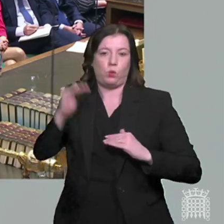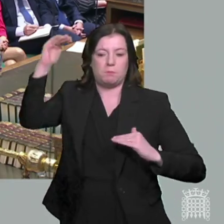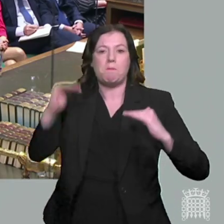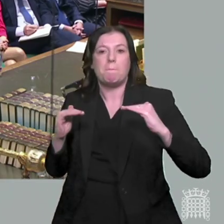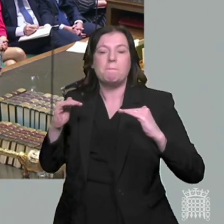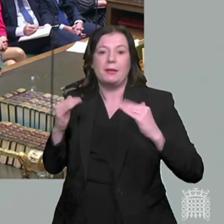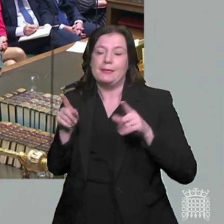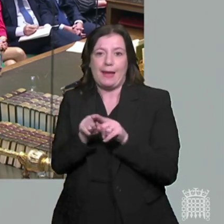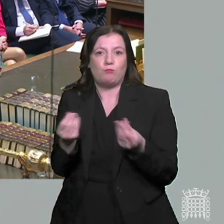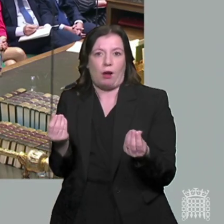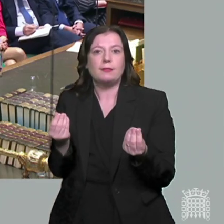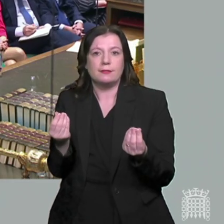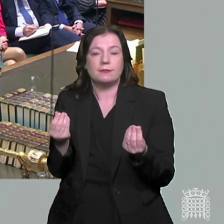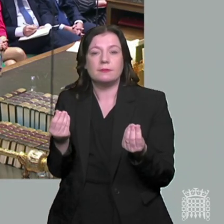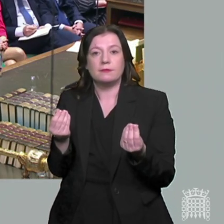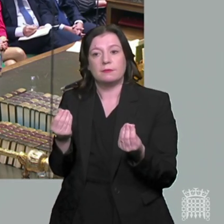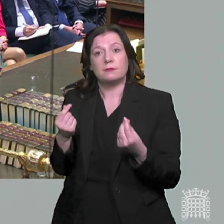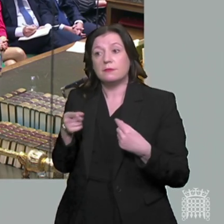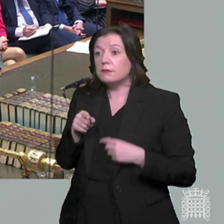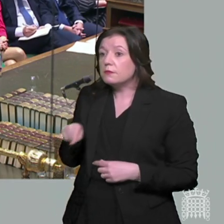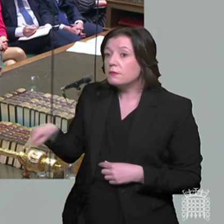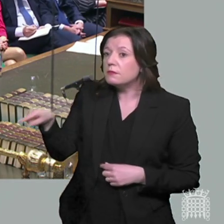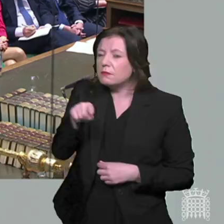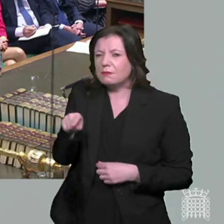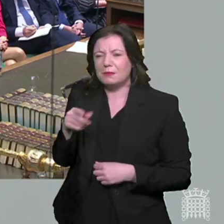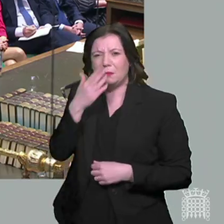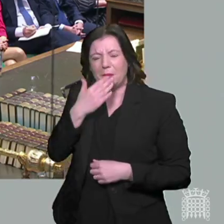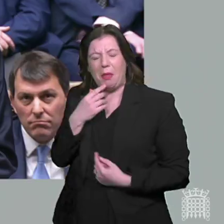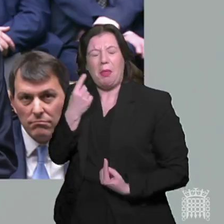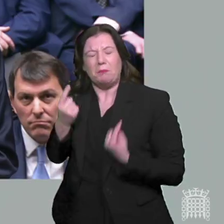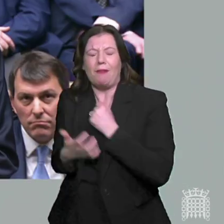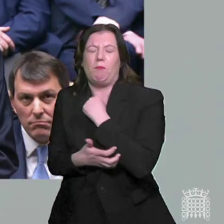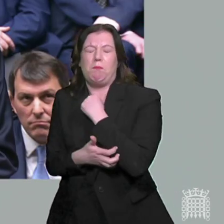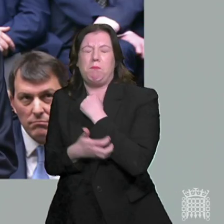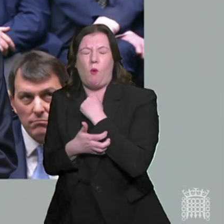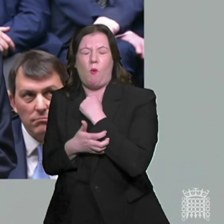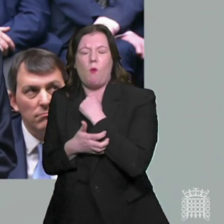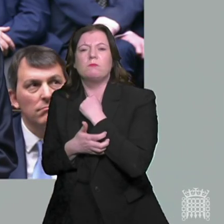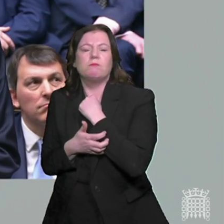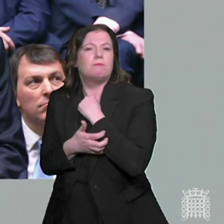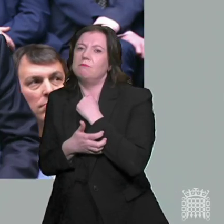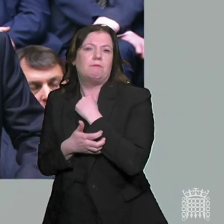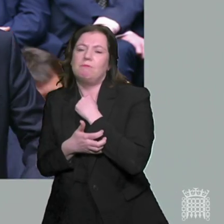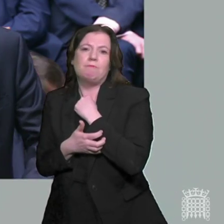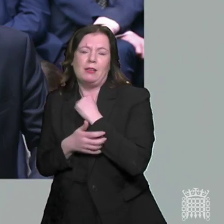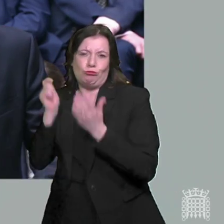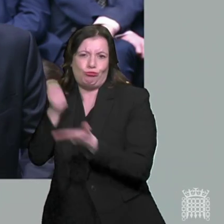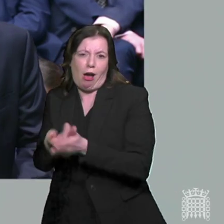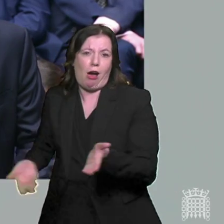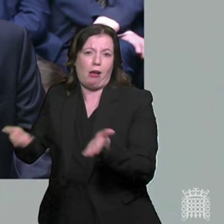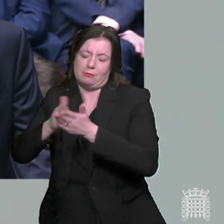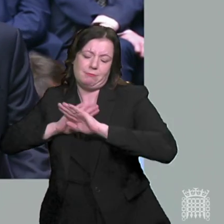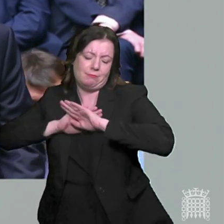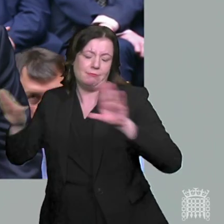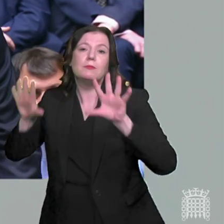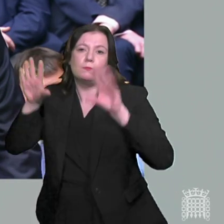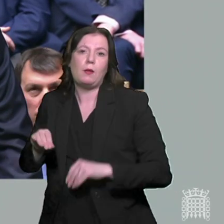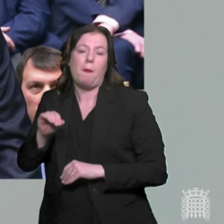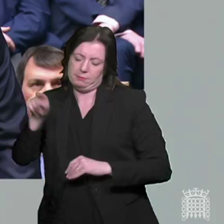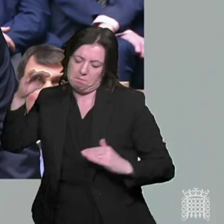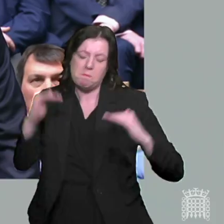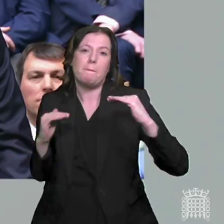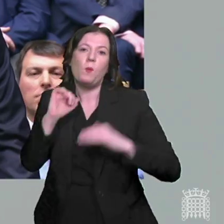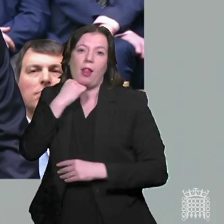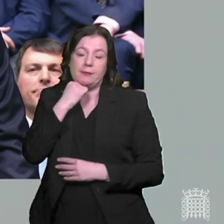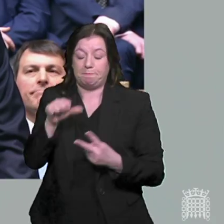Under a Conservative Government, the energy premium paid by our poorest households is coming to an end.